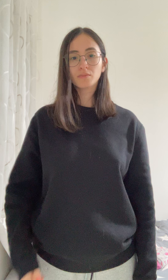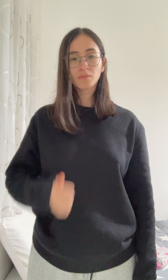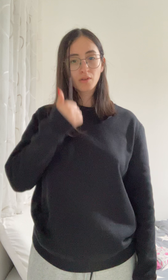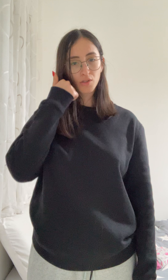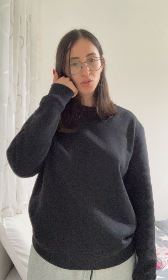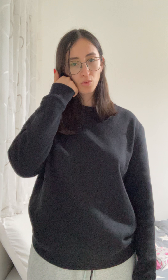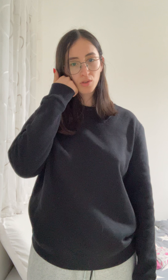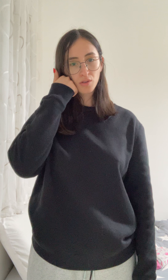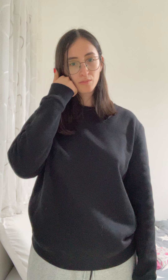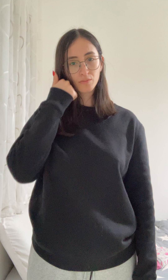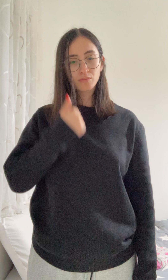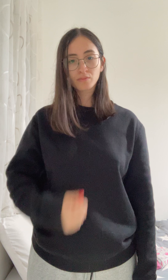שירותים